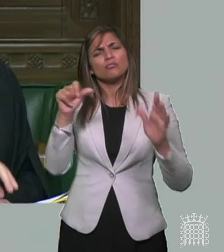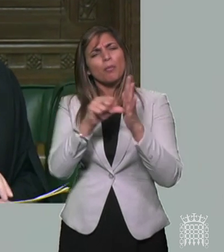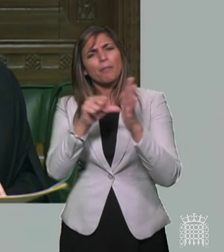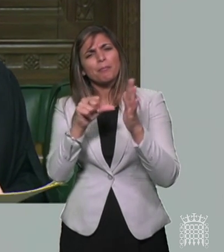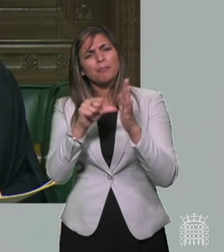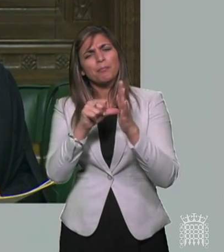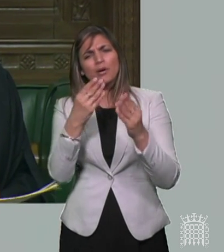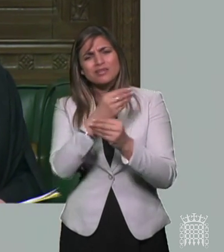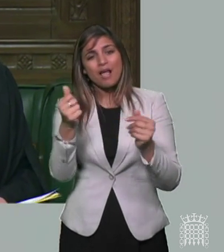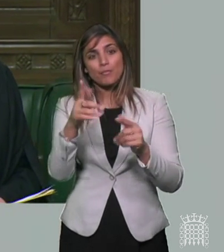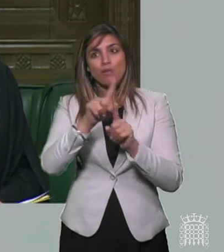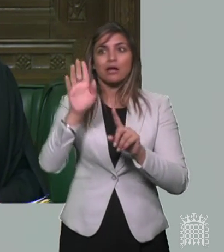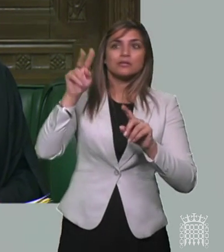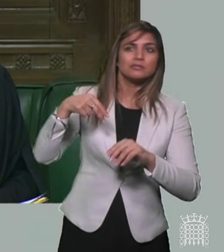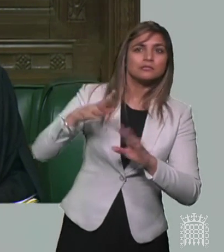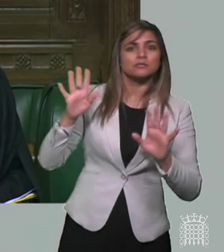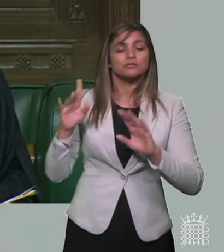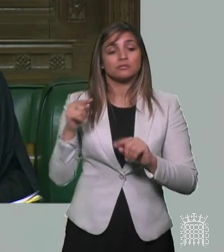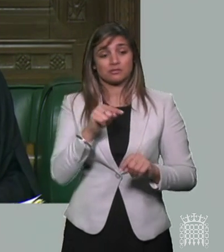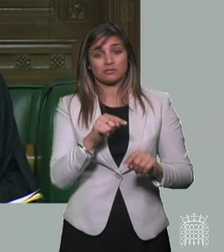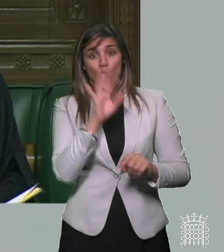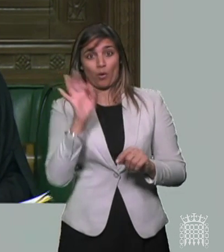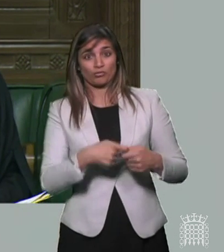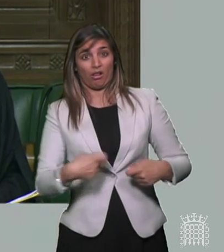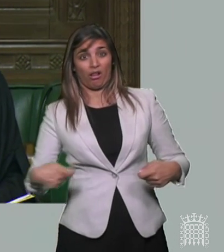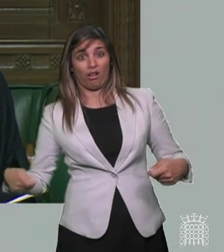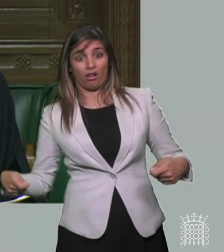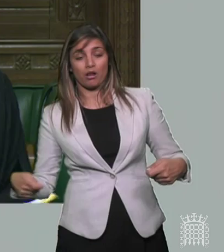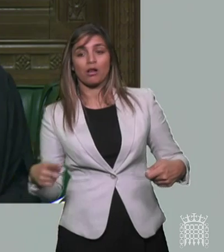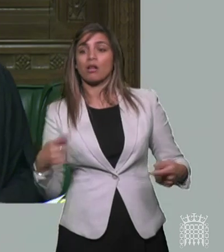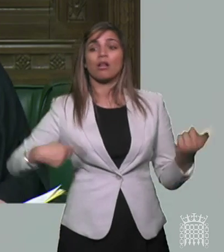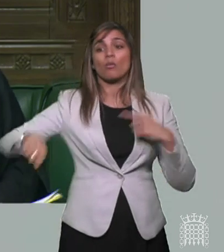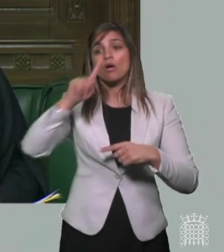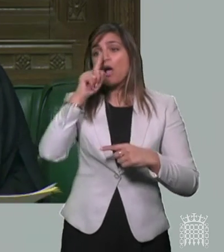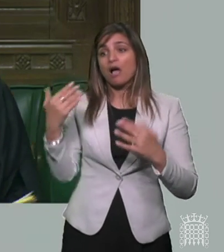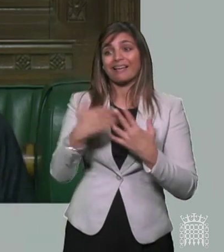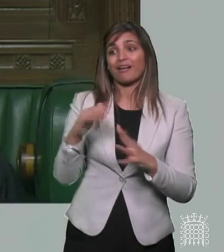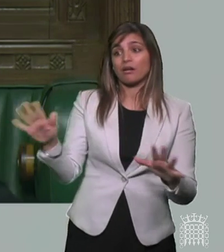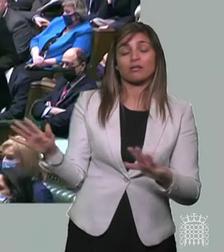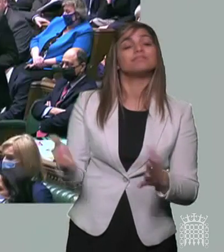Some Members want to catch my eye, but the longer this question takes, the less time there will be for other people to get in.